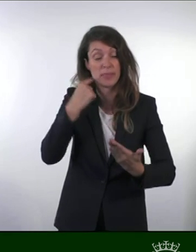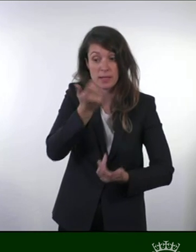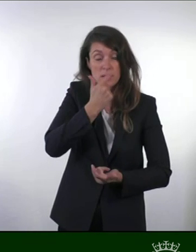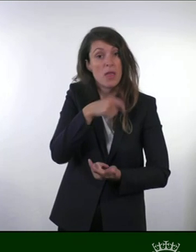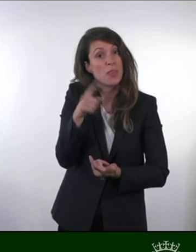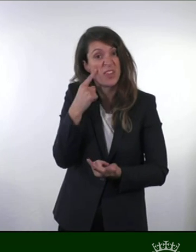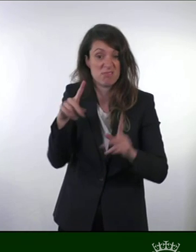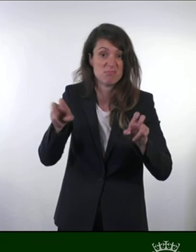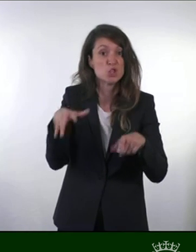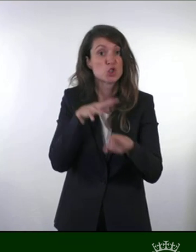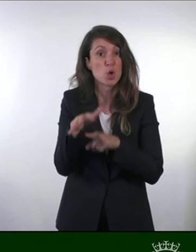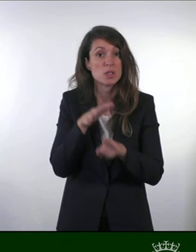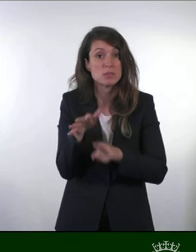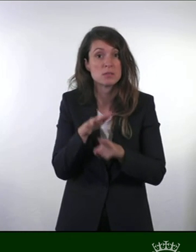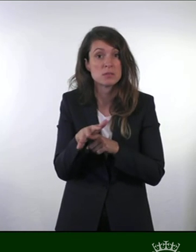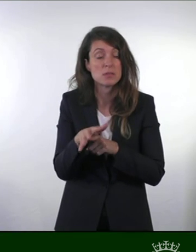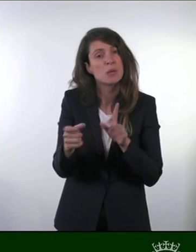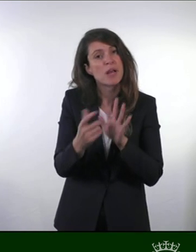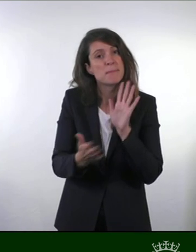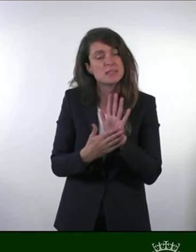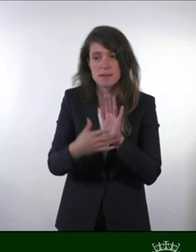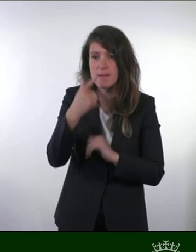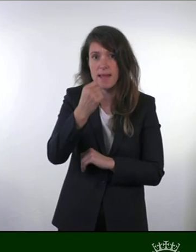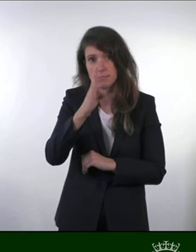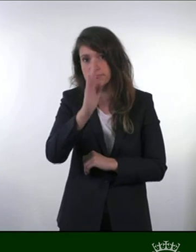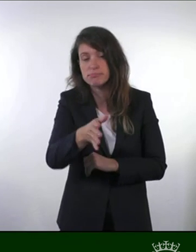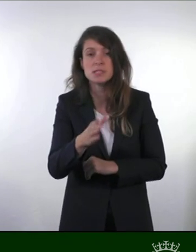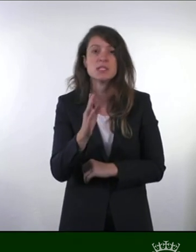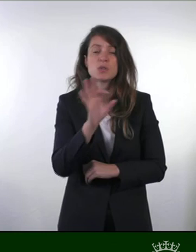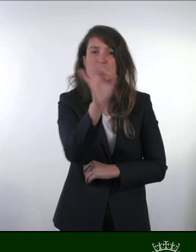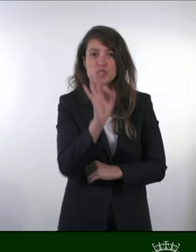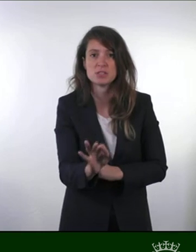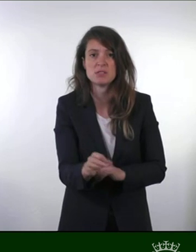Is the Prime Minister capable of answering a direct question?